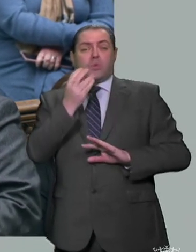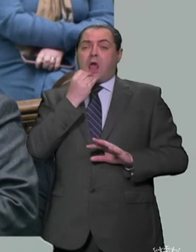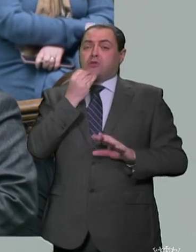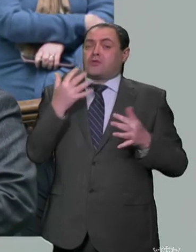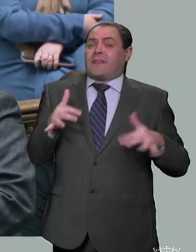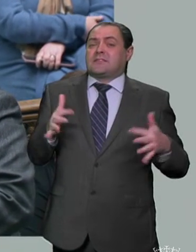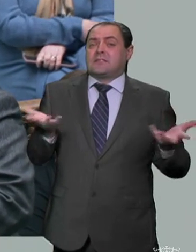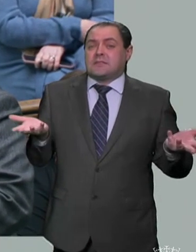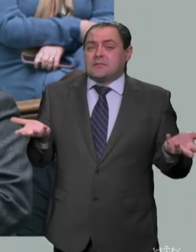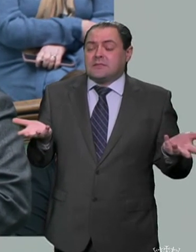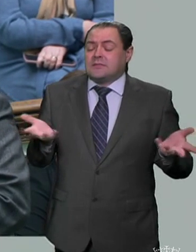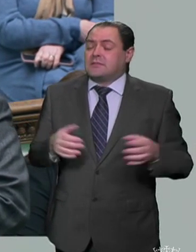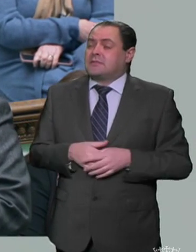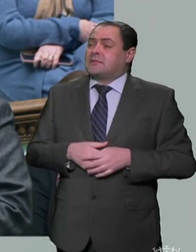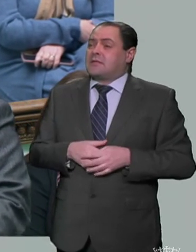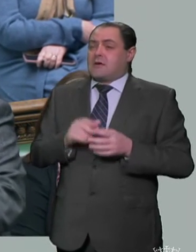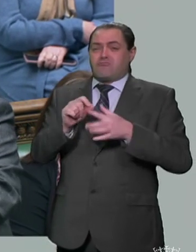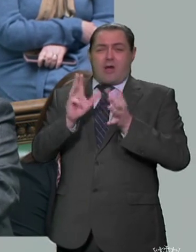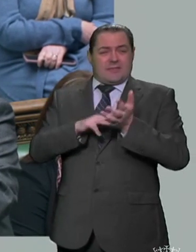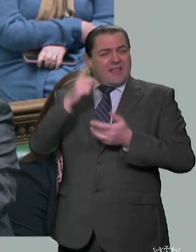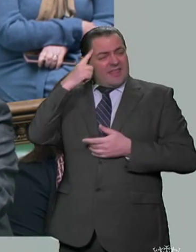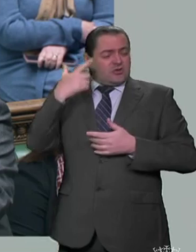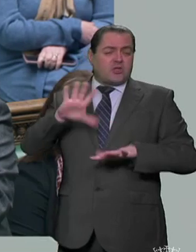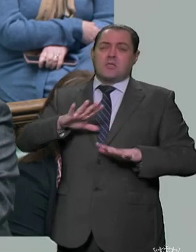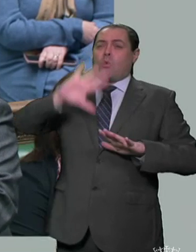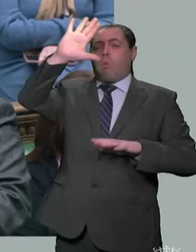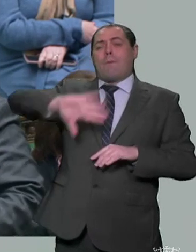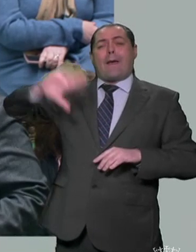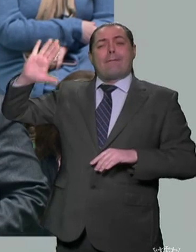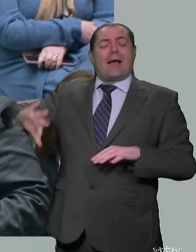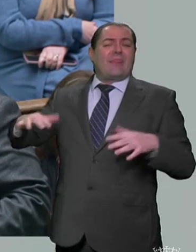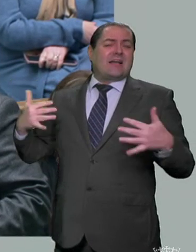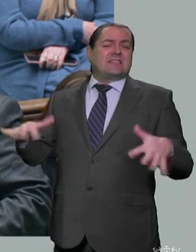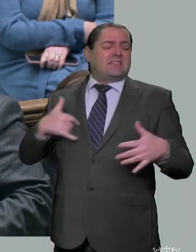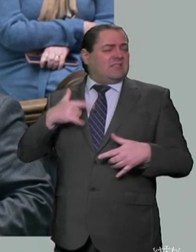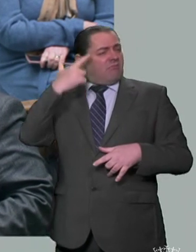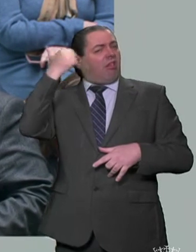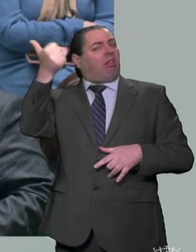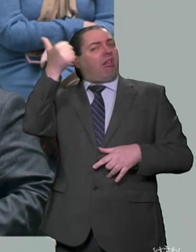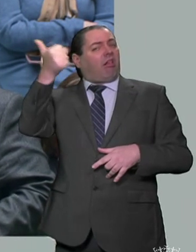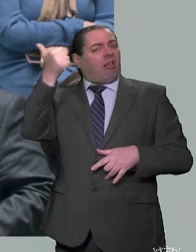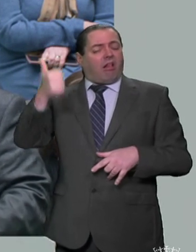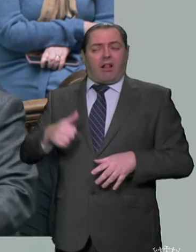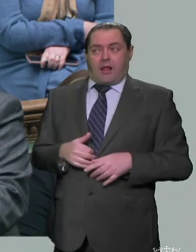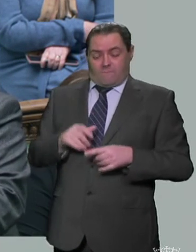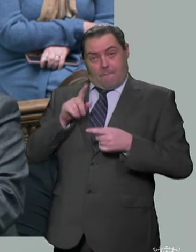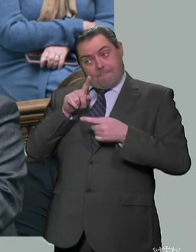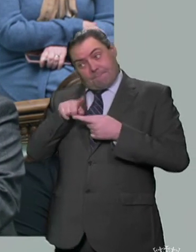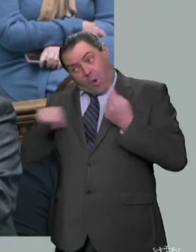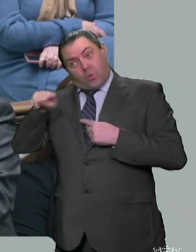For the Prime Minister it is just a roll of fancy wallpaper for his taxpayer-funded flat.